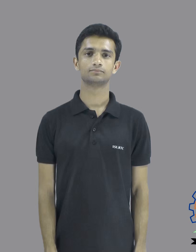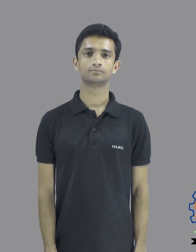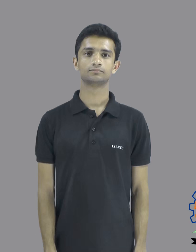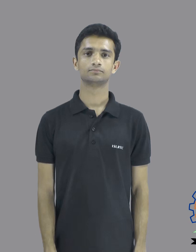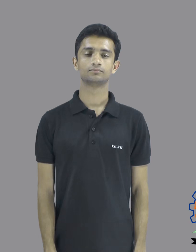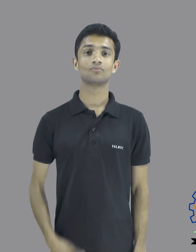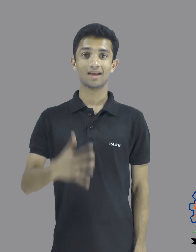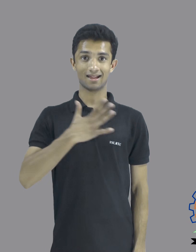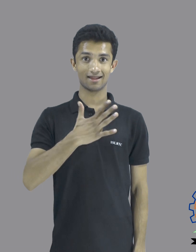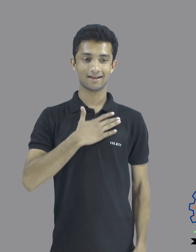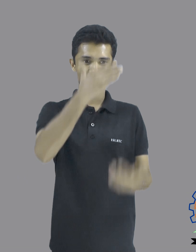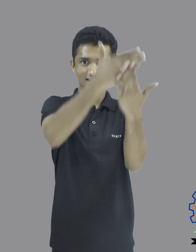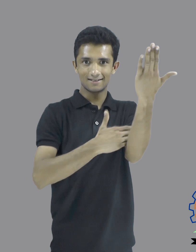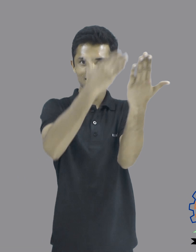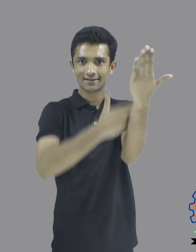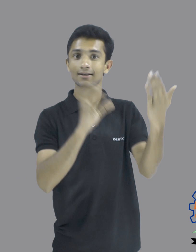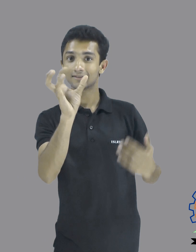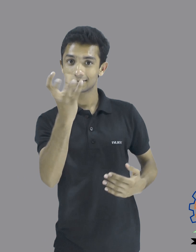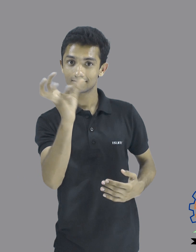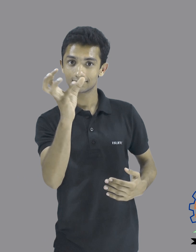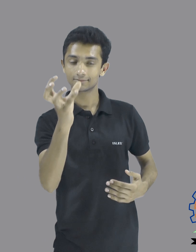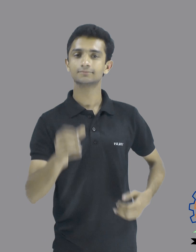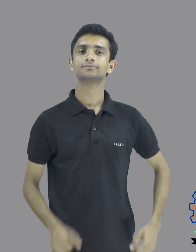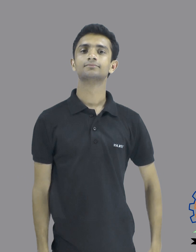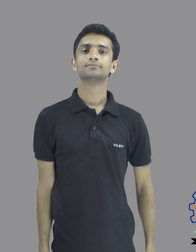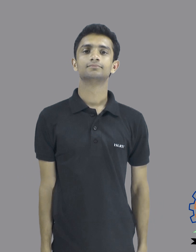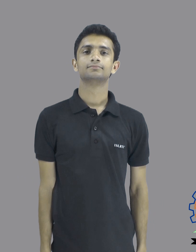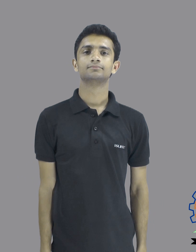Tinda Indian Squash Apple Gourd